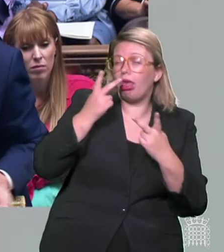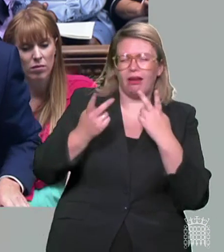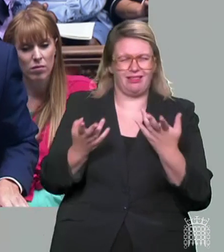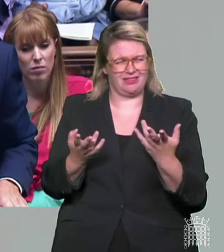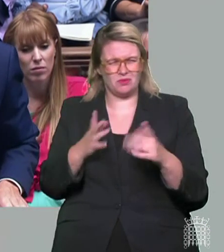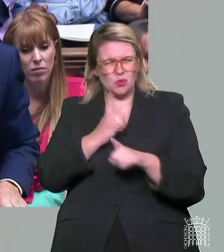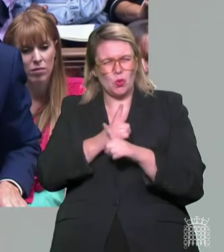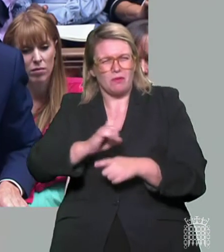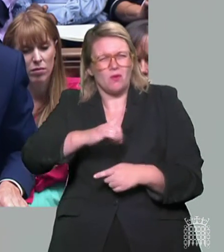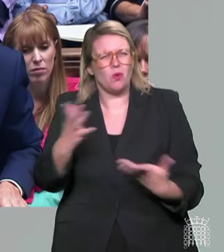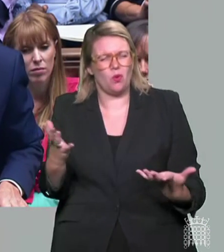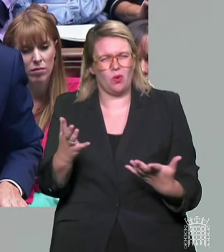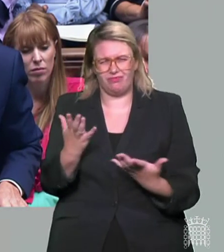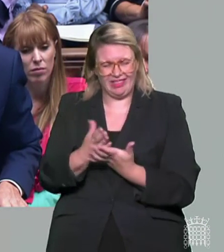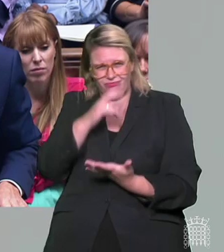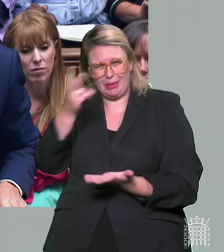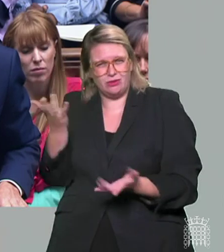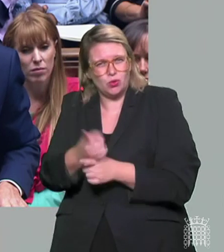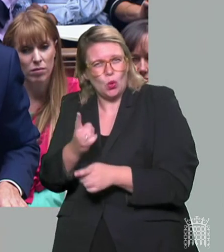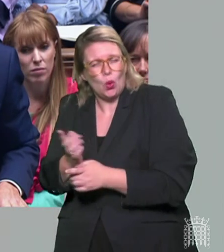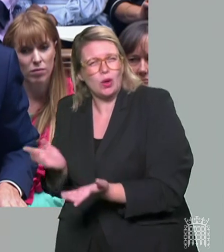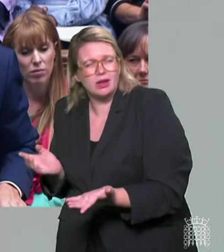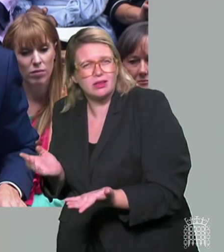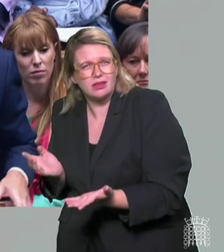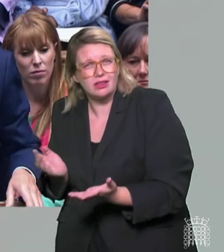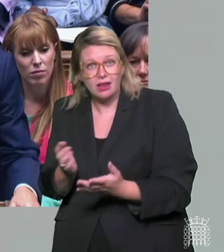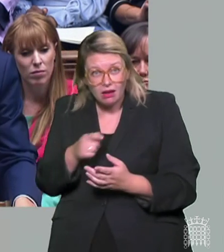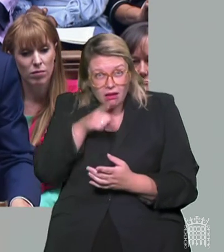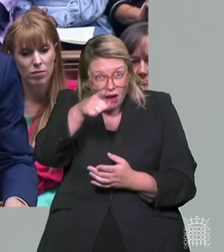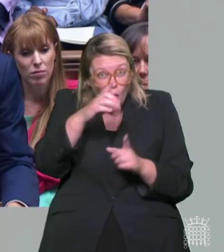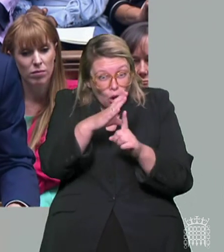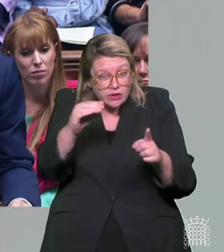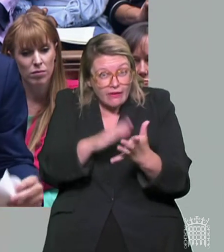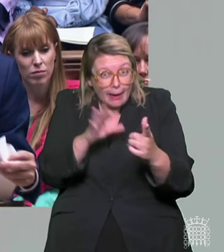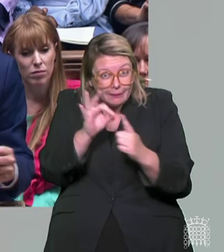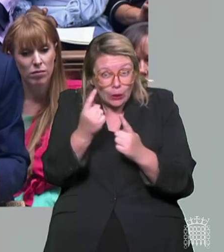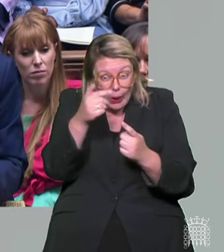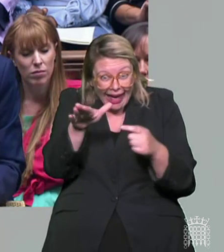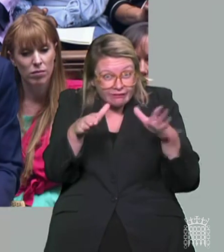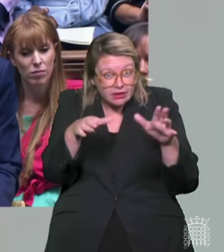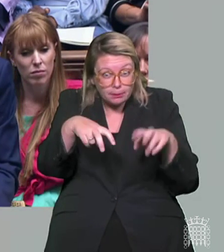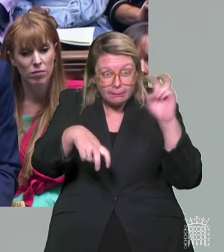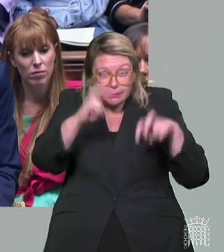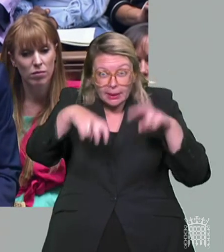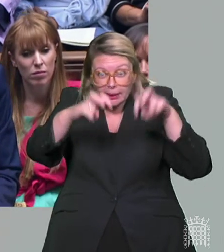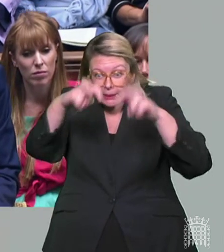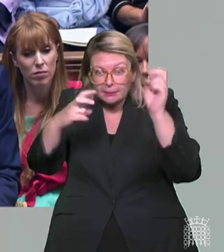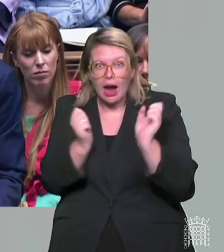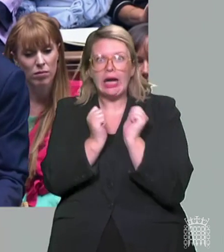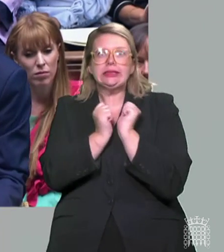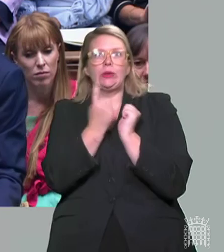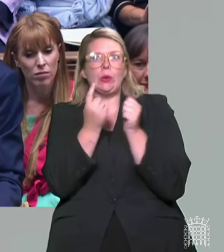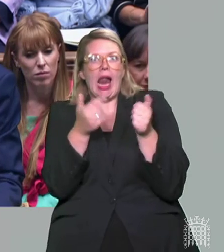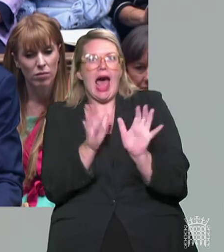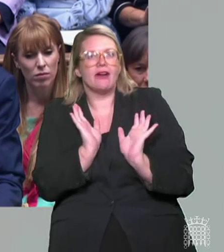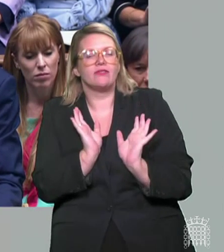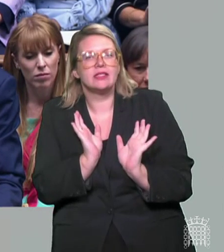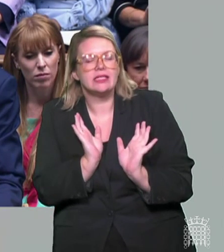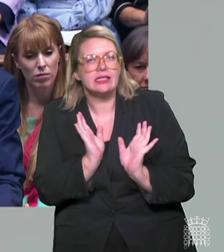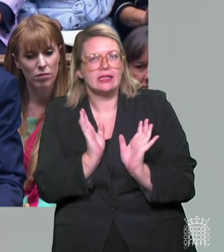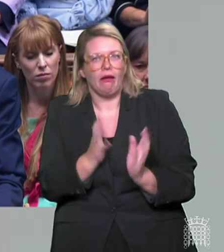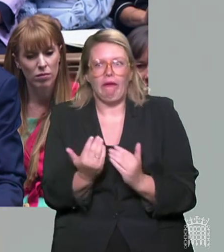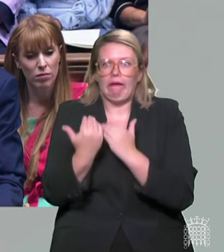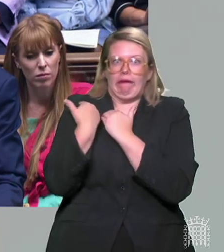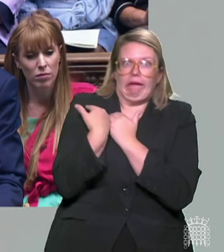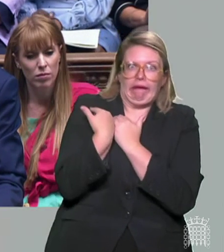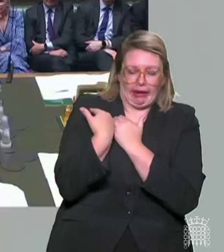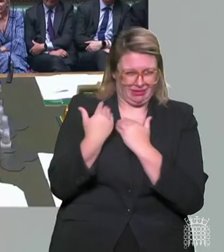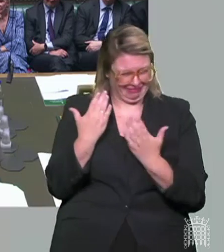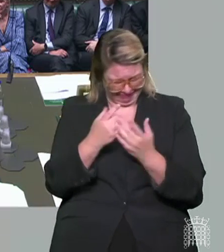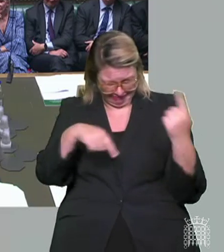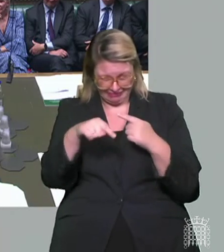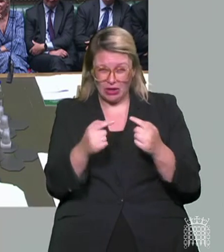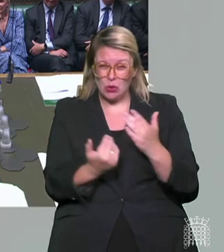As for those who are left, they are only in office because no one else is prepared to debase themselves any longer—the charge of the lightweight brigade.